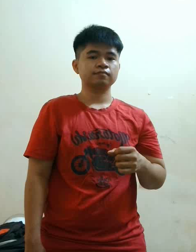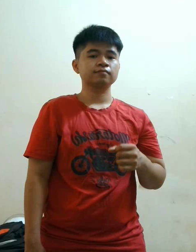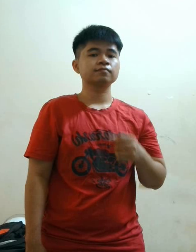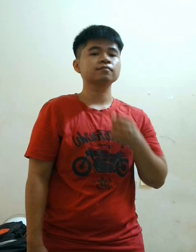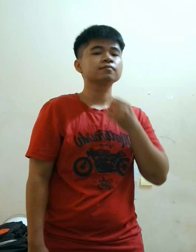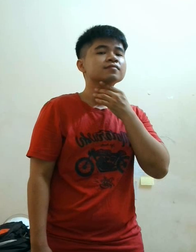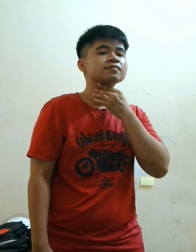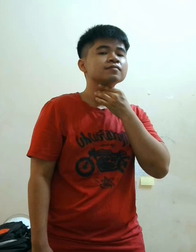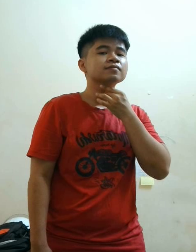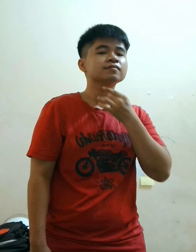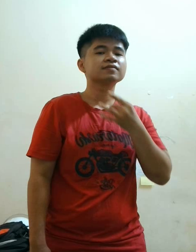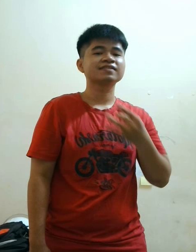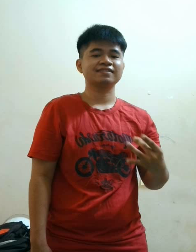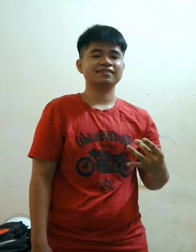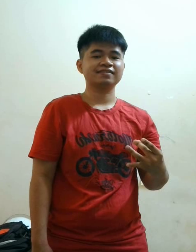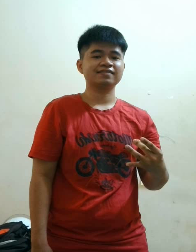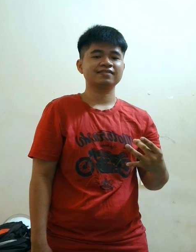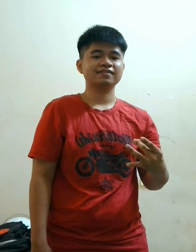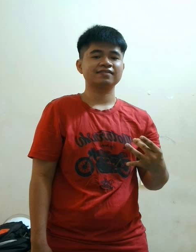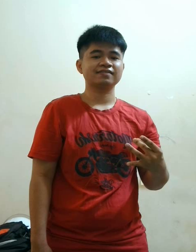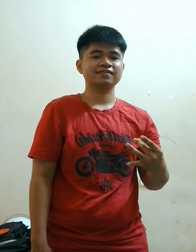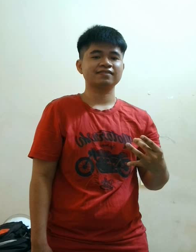thich